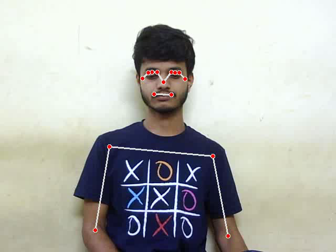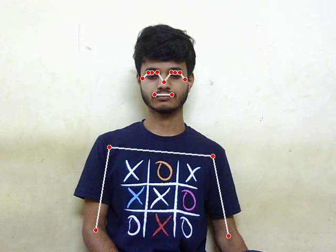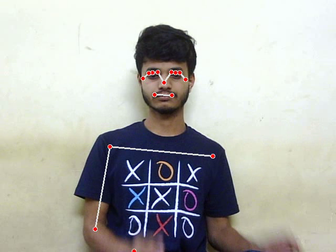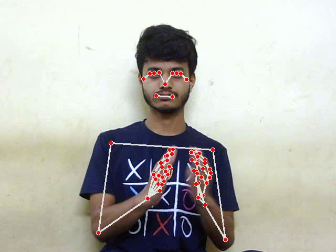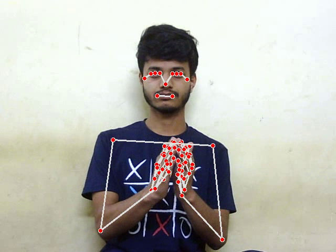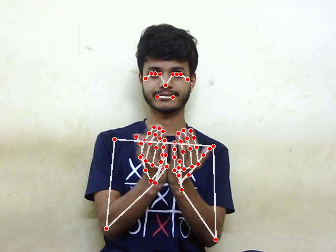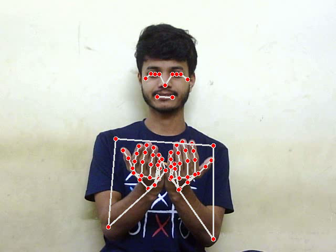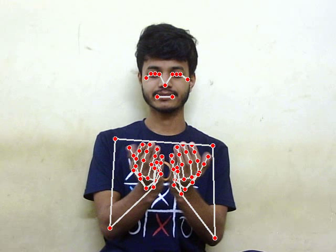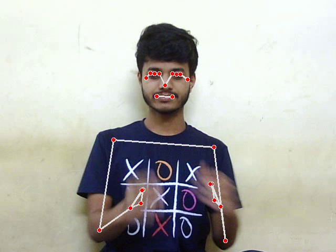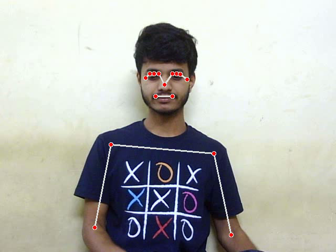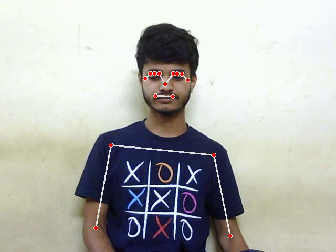book